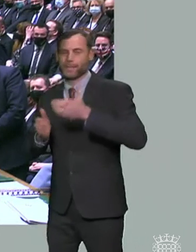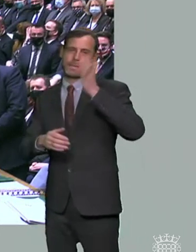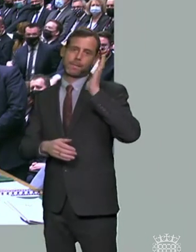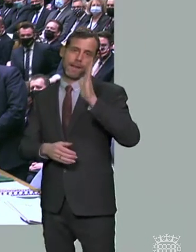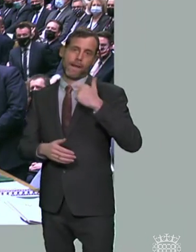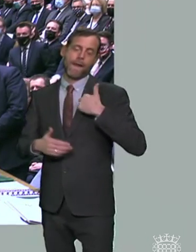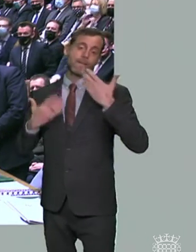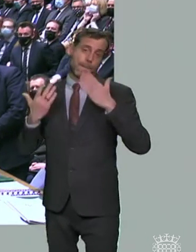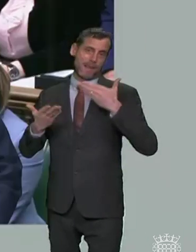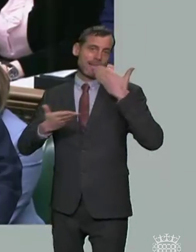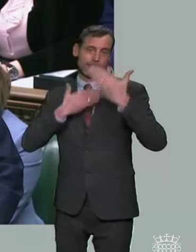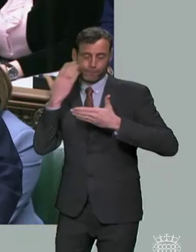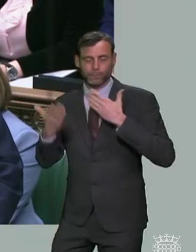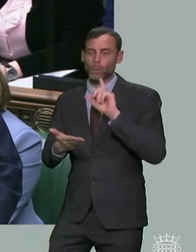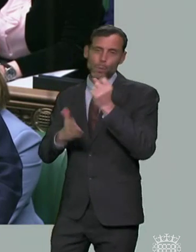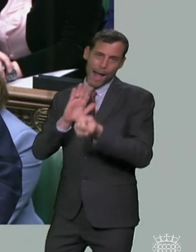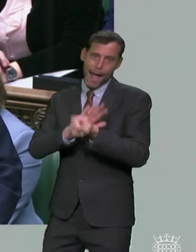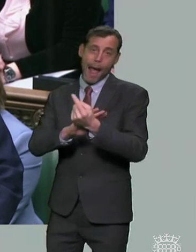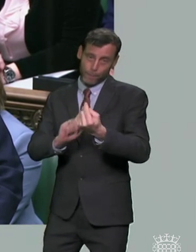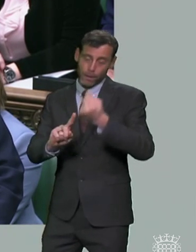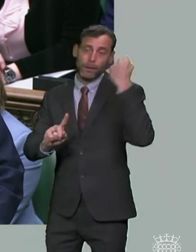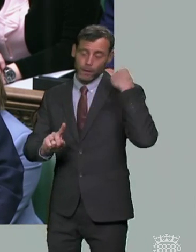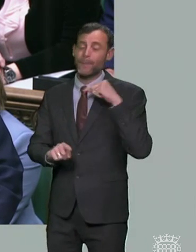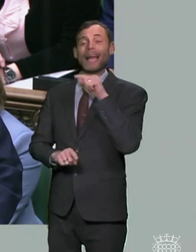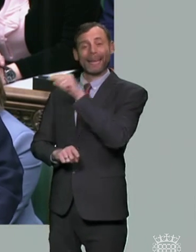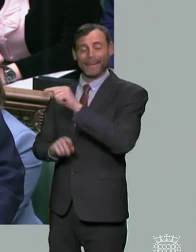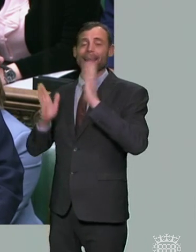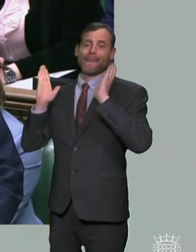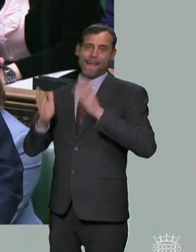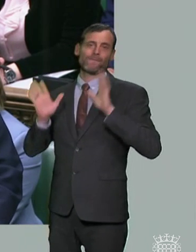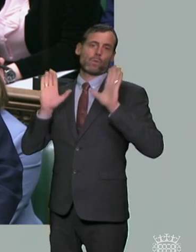10 and the right hon.